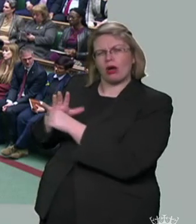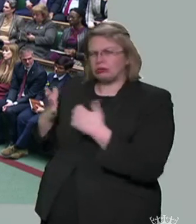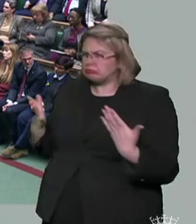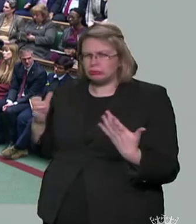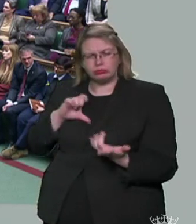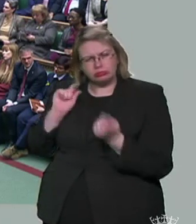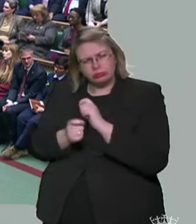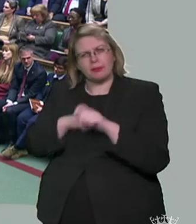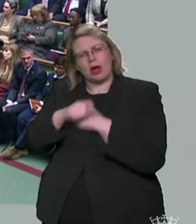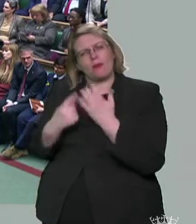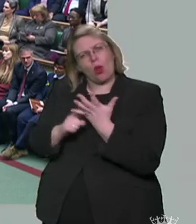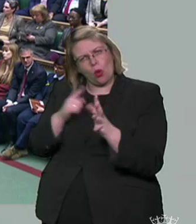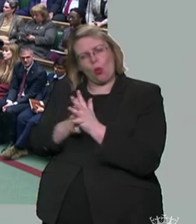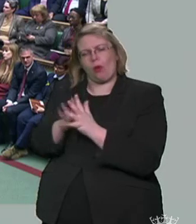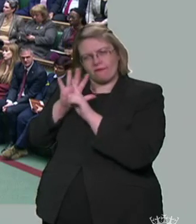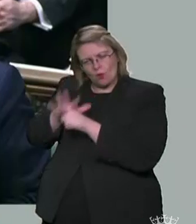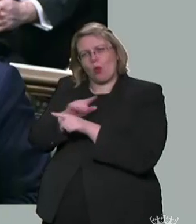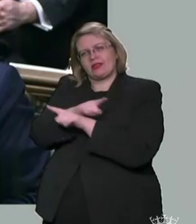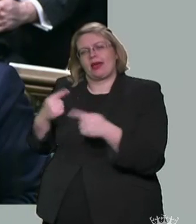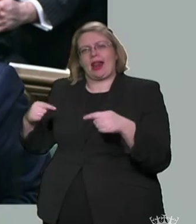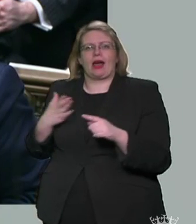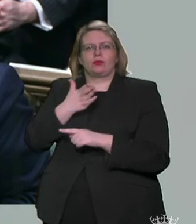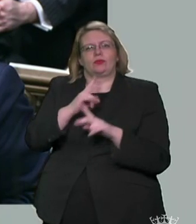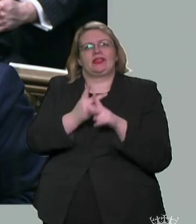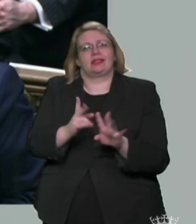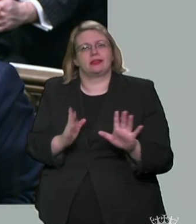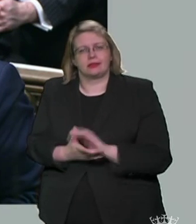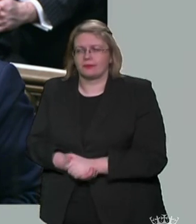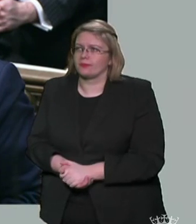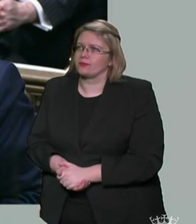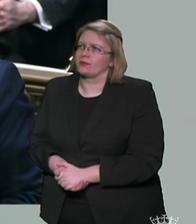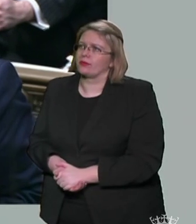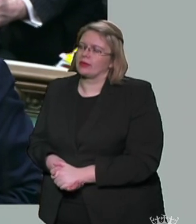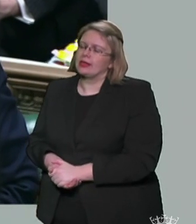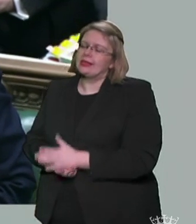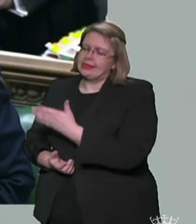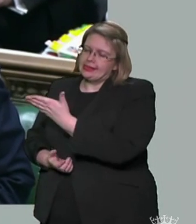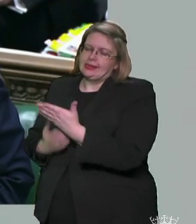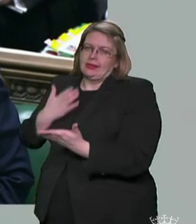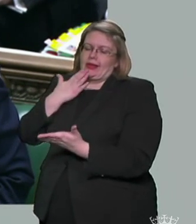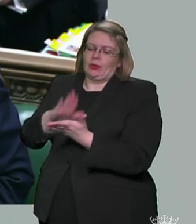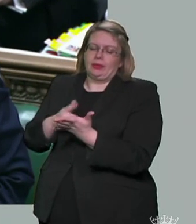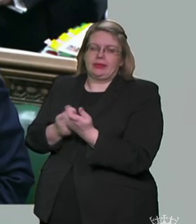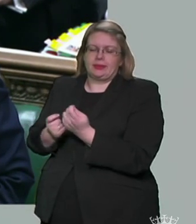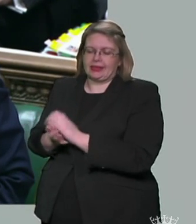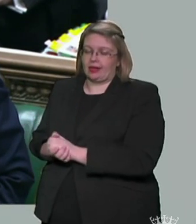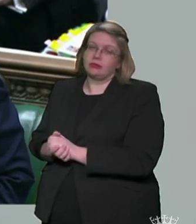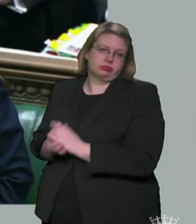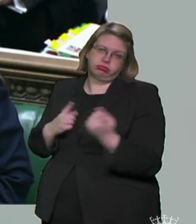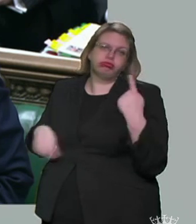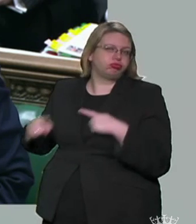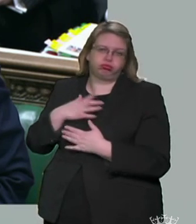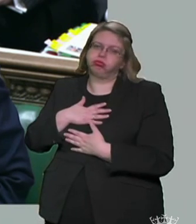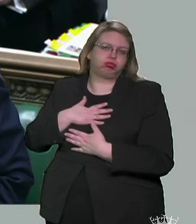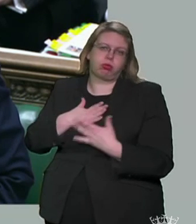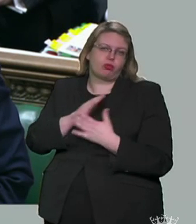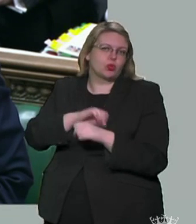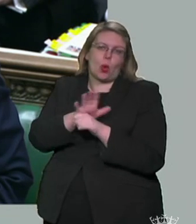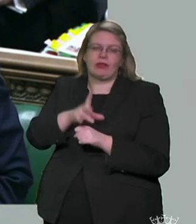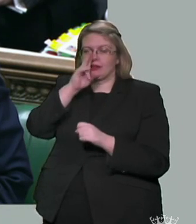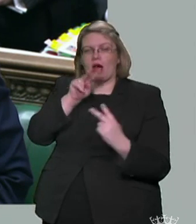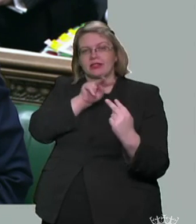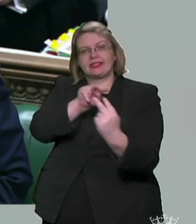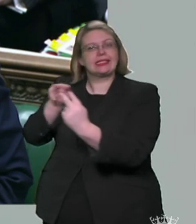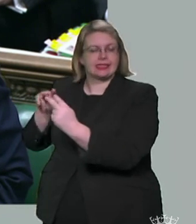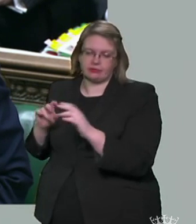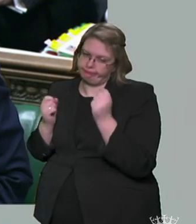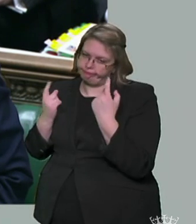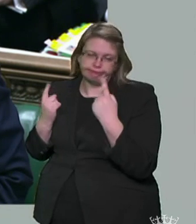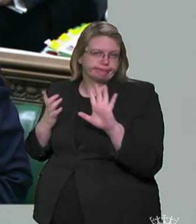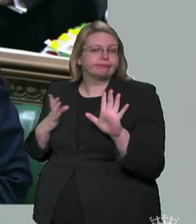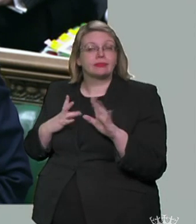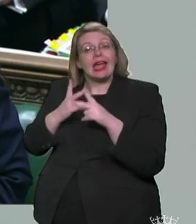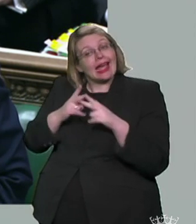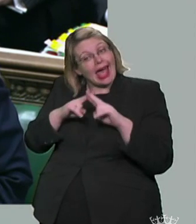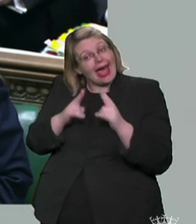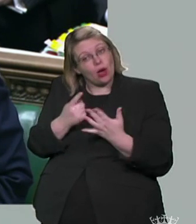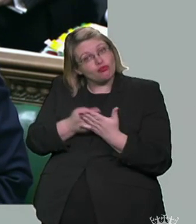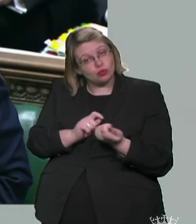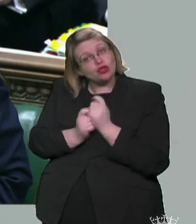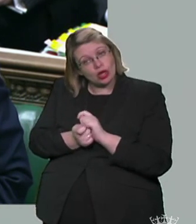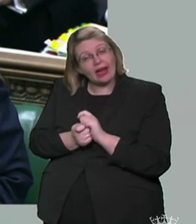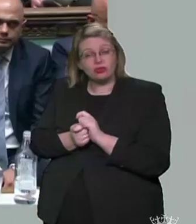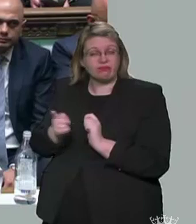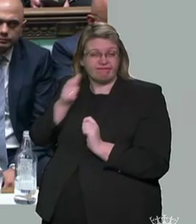I thank the honourable Gentleman very much. I think everybody understands the anguish of people who have not been able to see their loved ones during the pandemic, and as he knows, we have relaxed the restrictions in care homes.